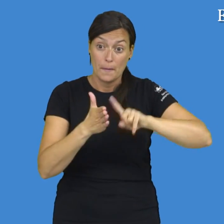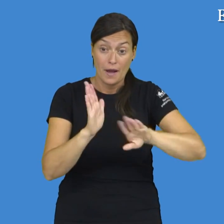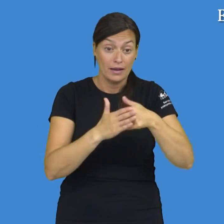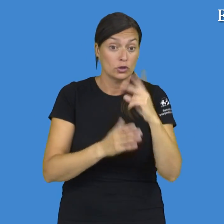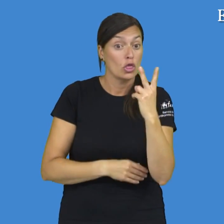hasta